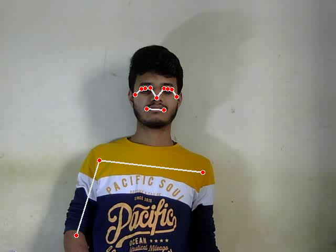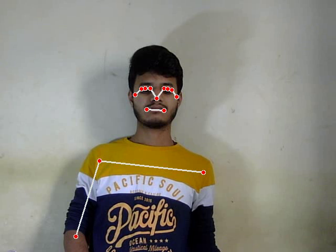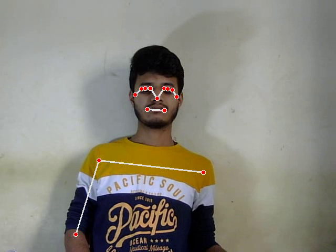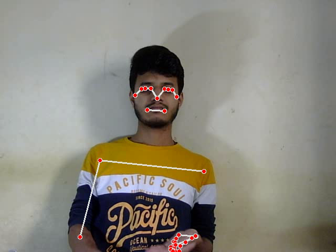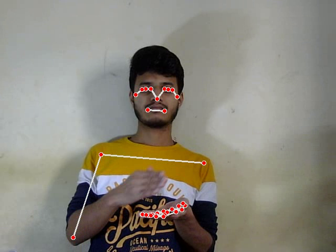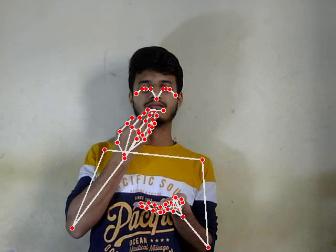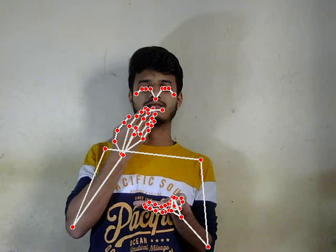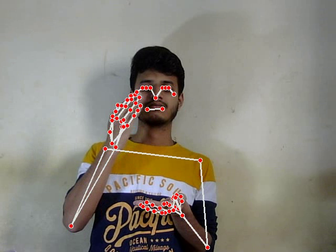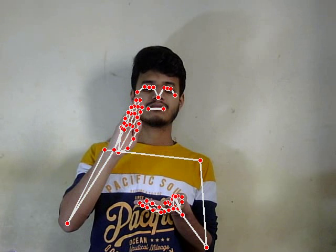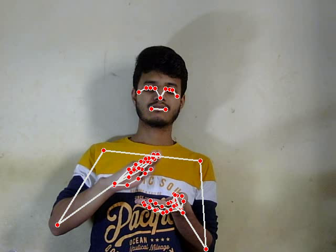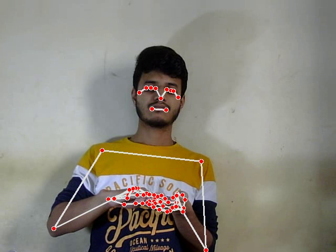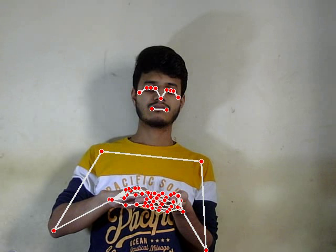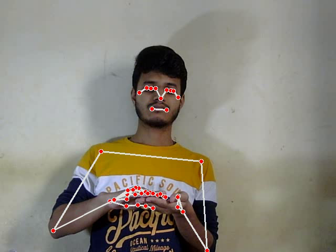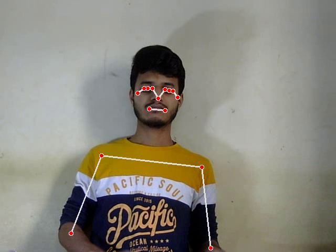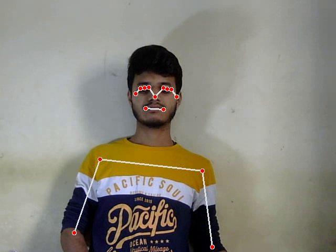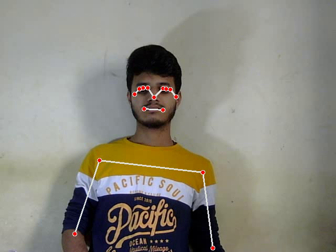bad